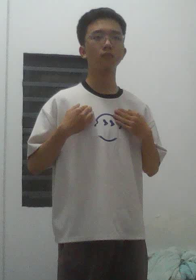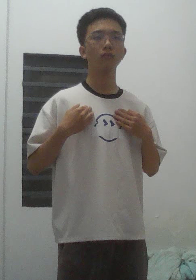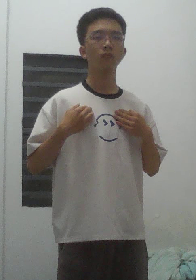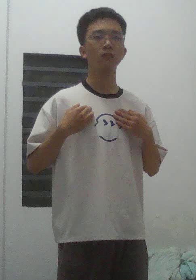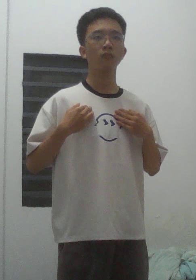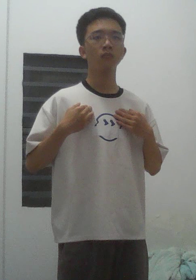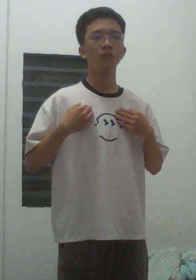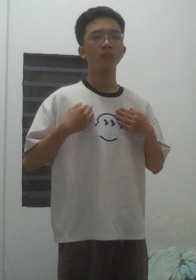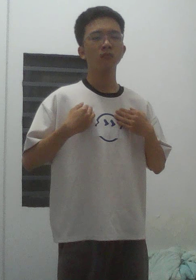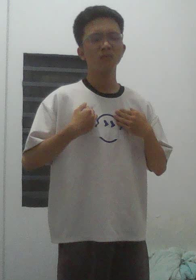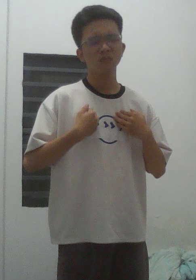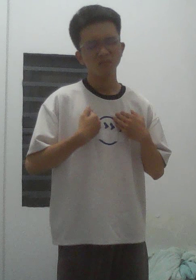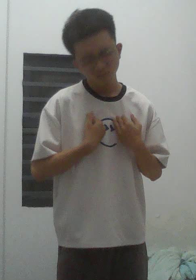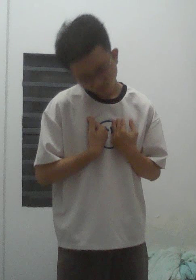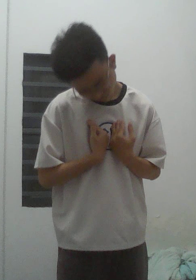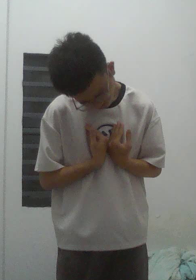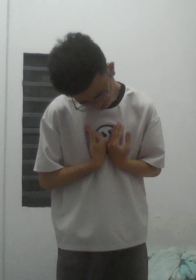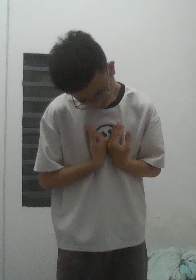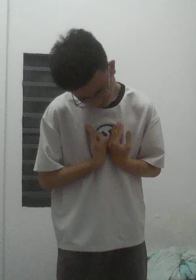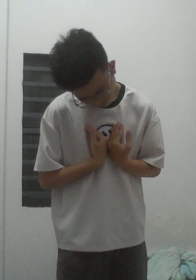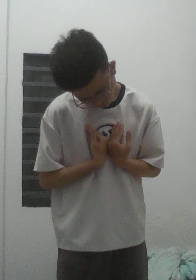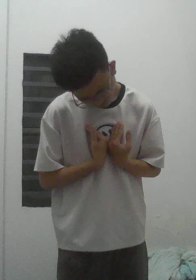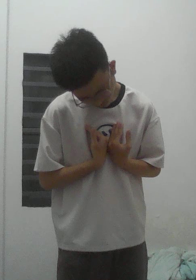met